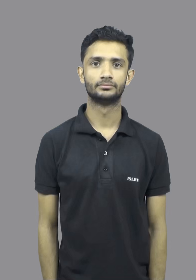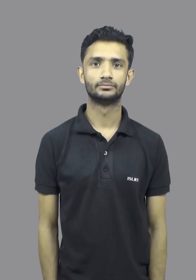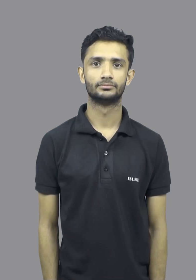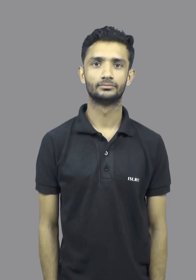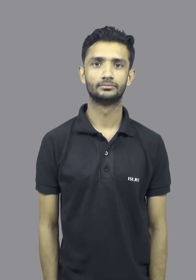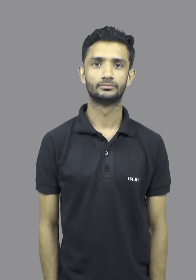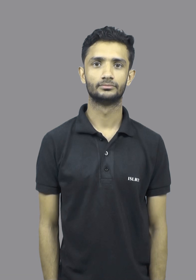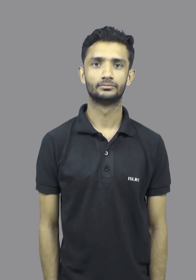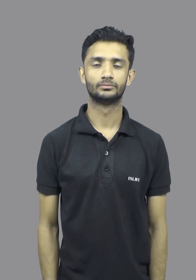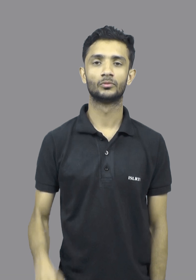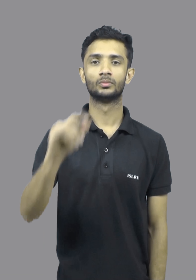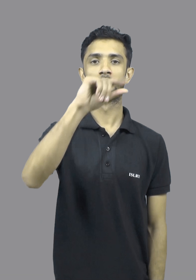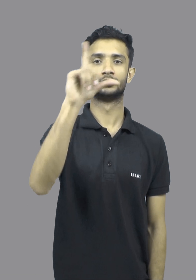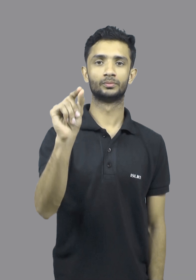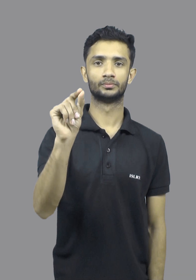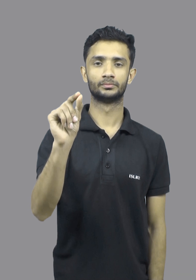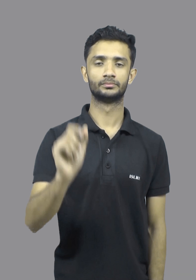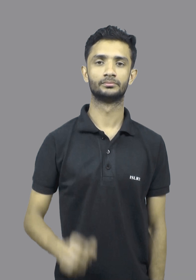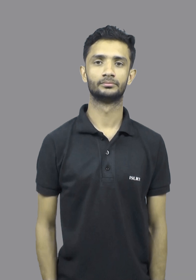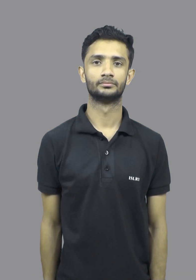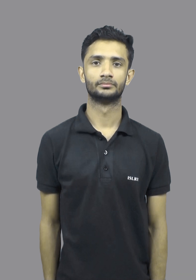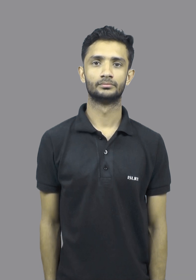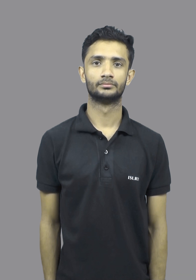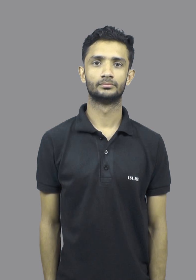Whatsapp